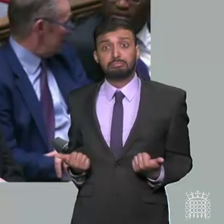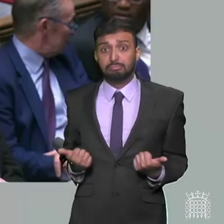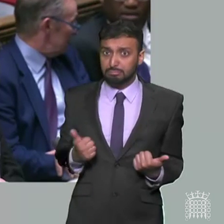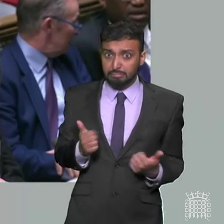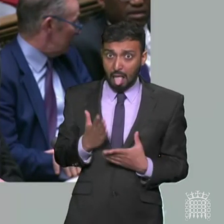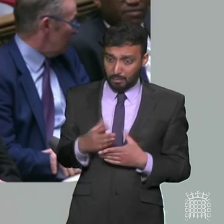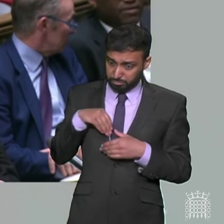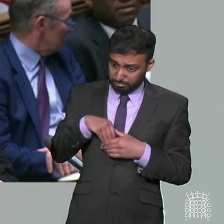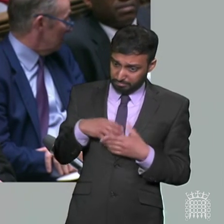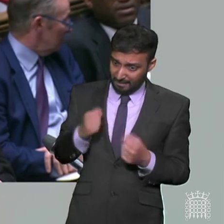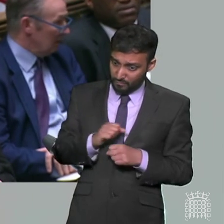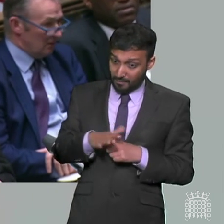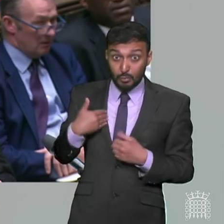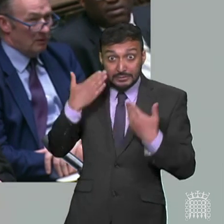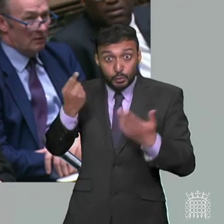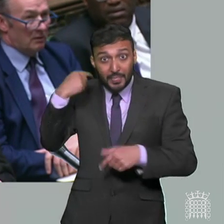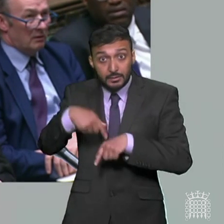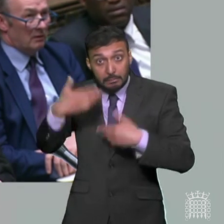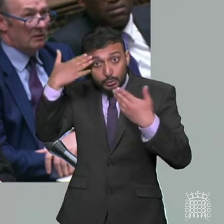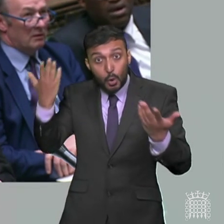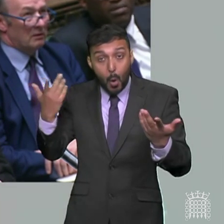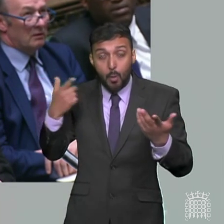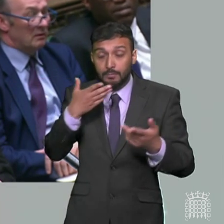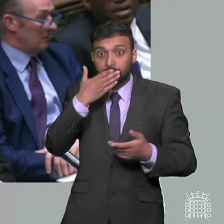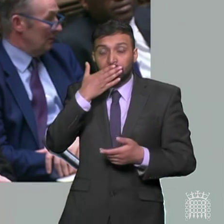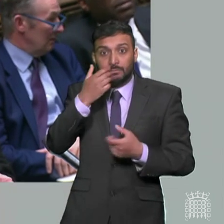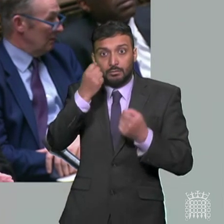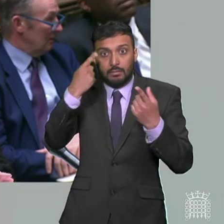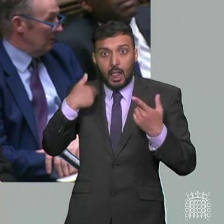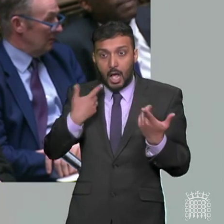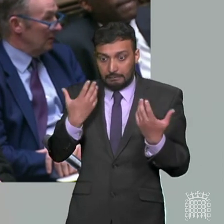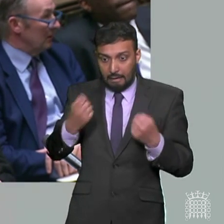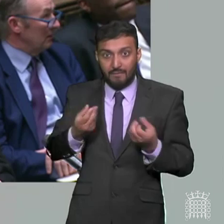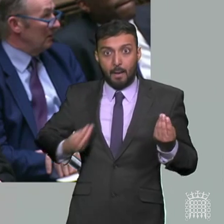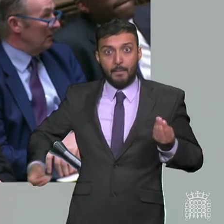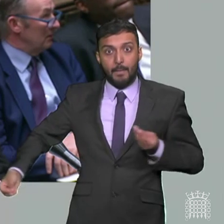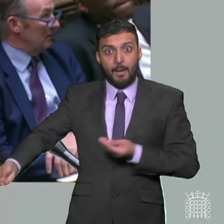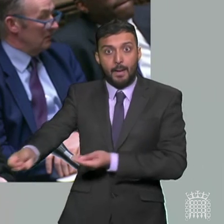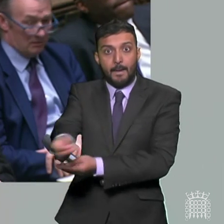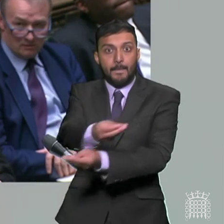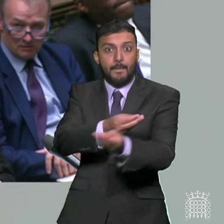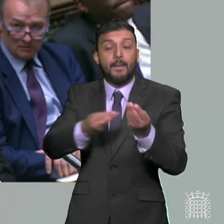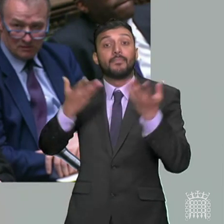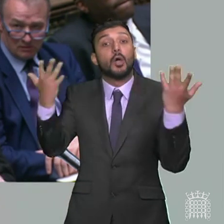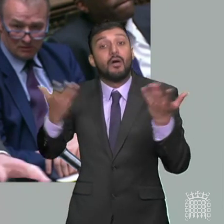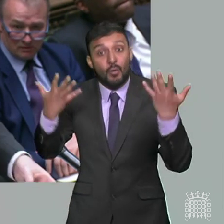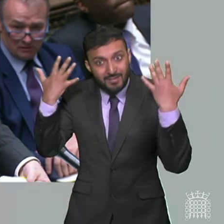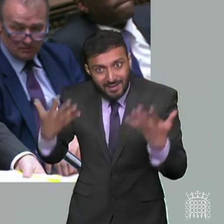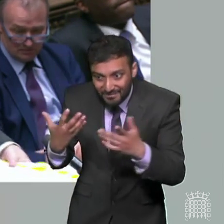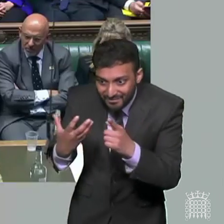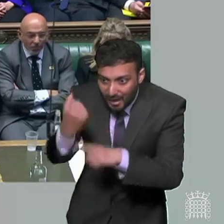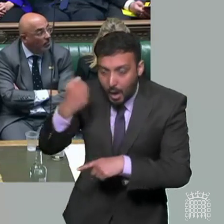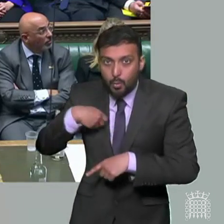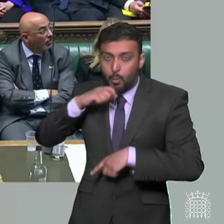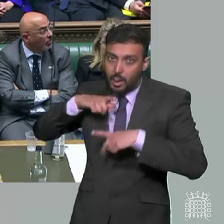As for the ruling she mentions, we will study it and of course respond further in due course.